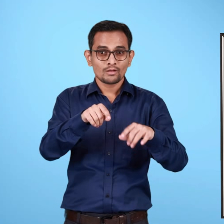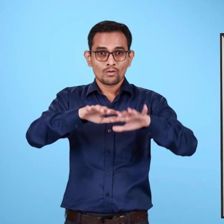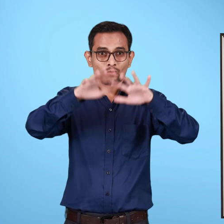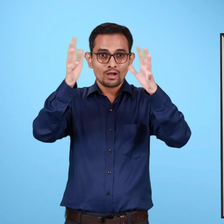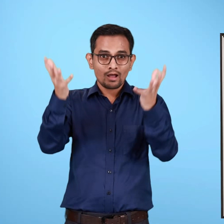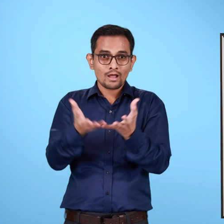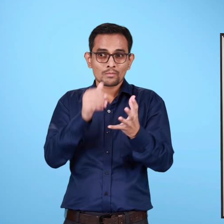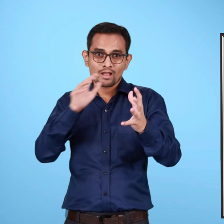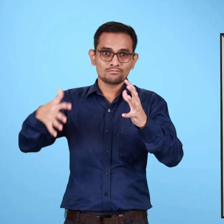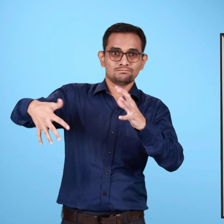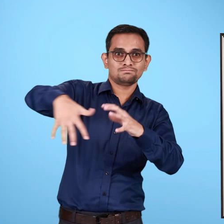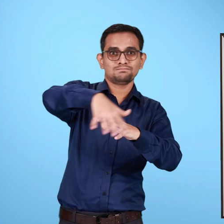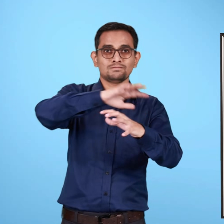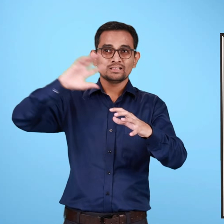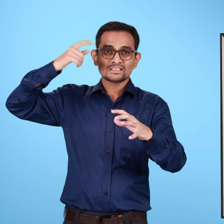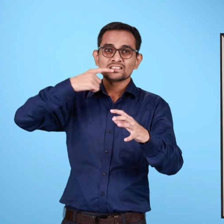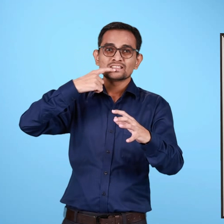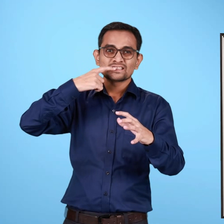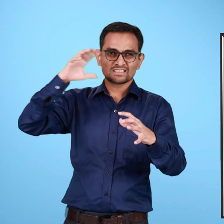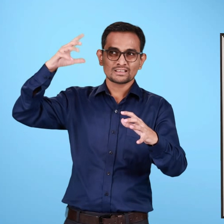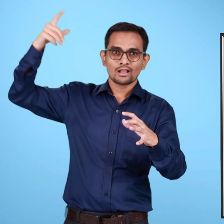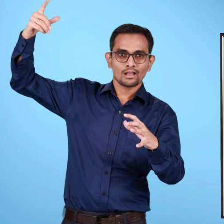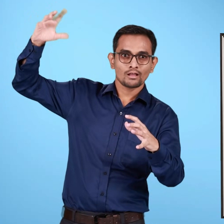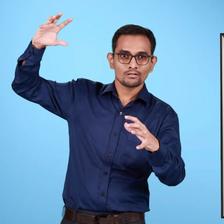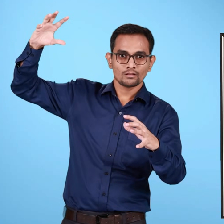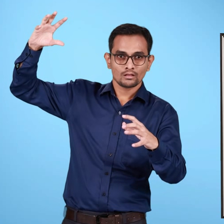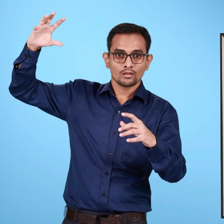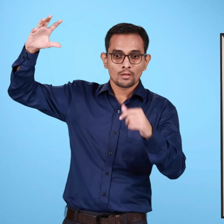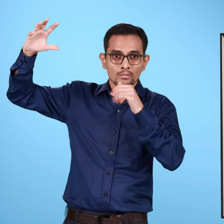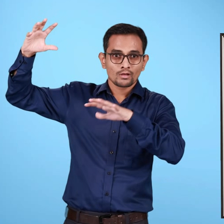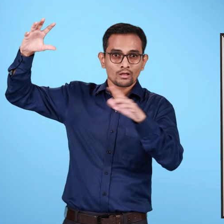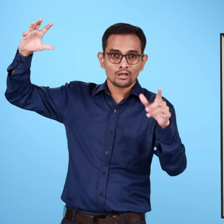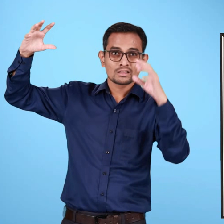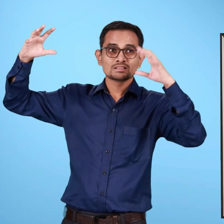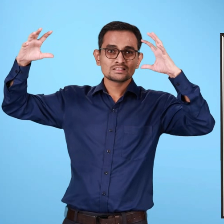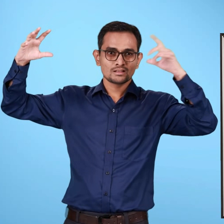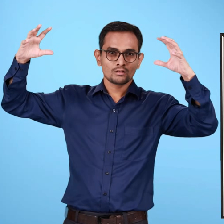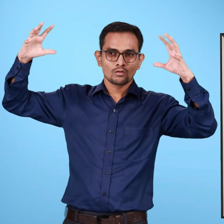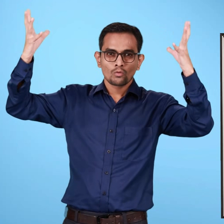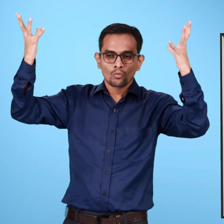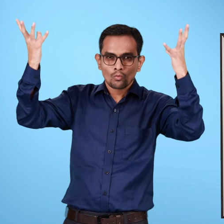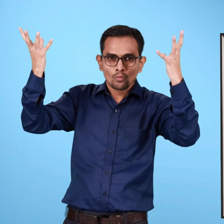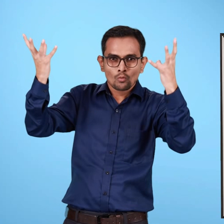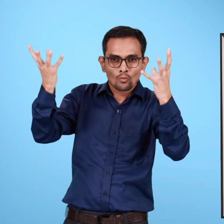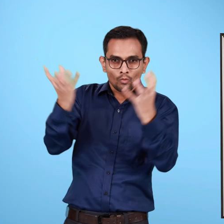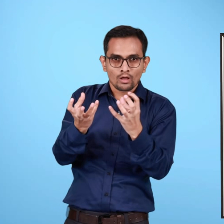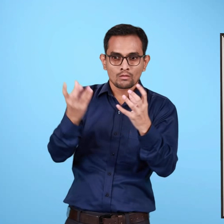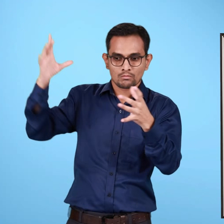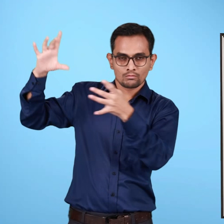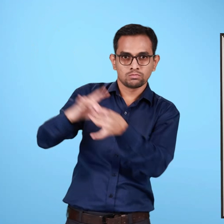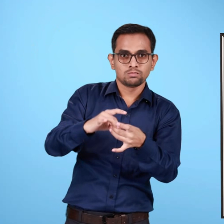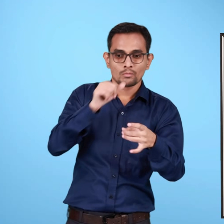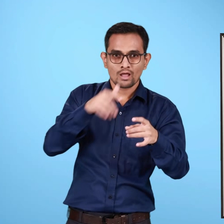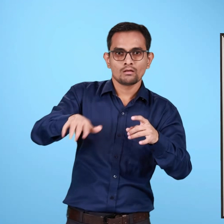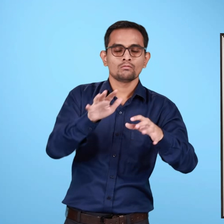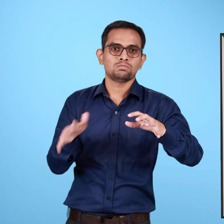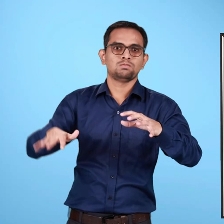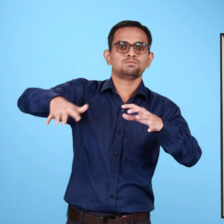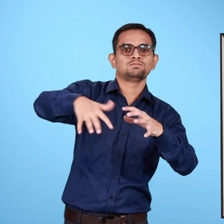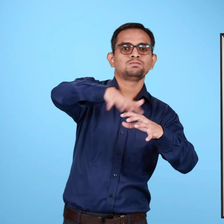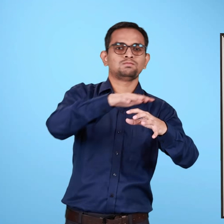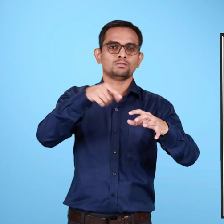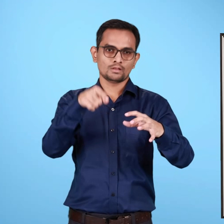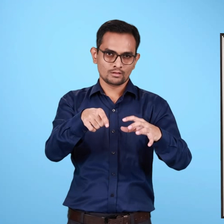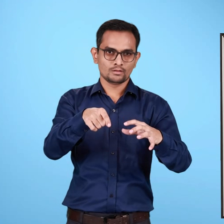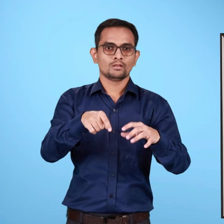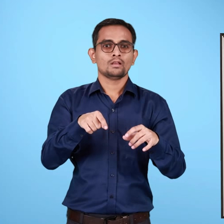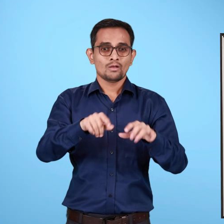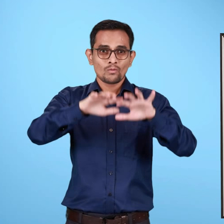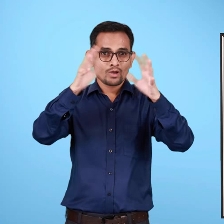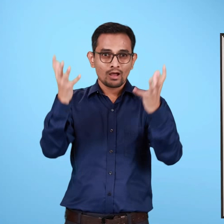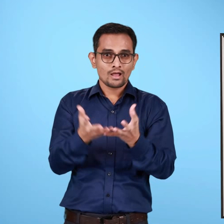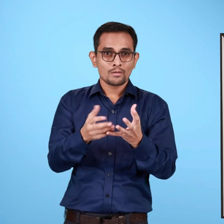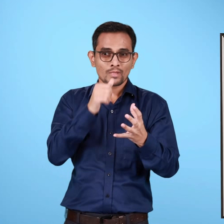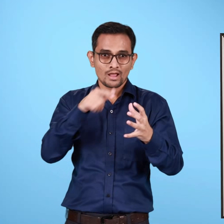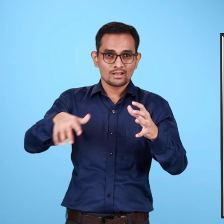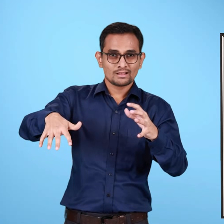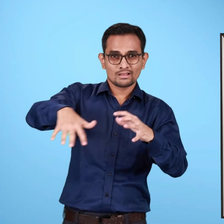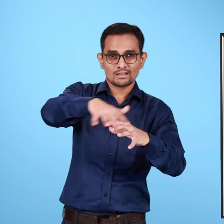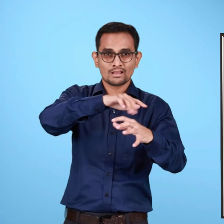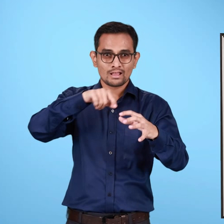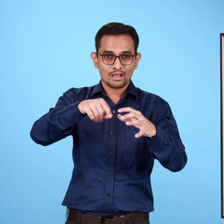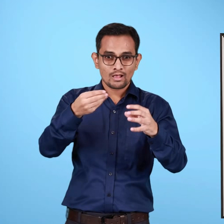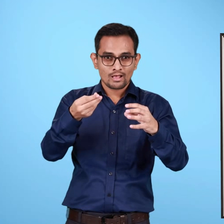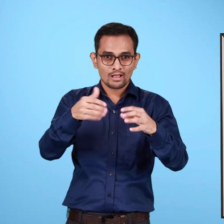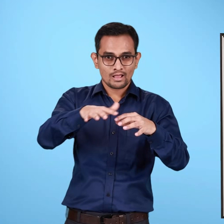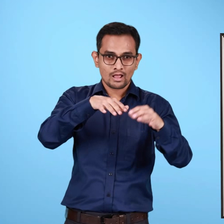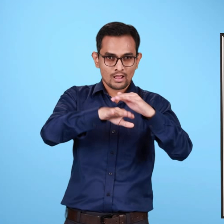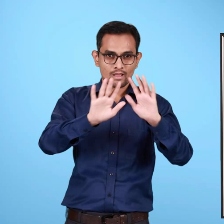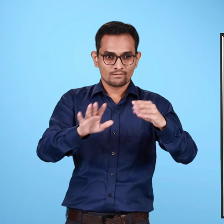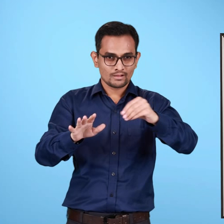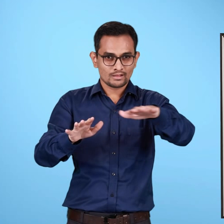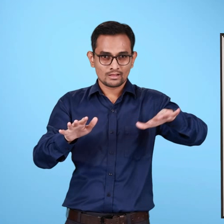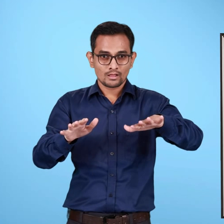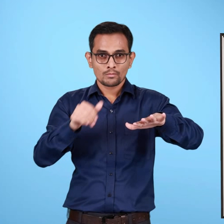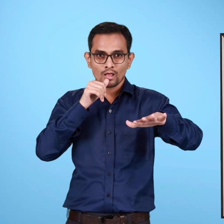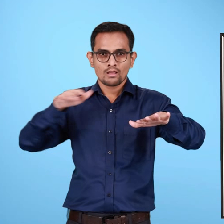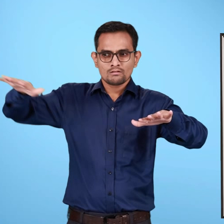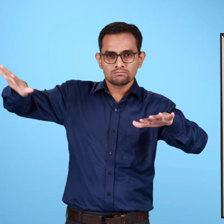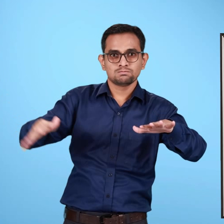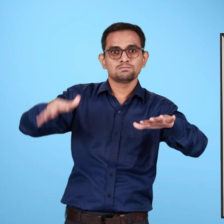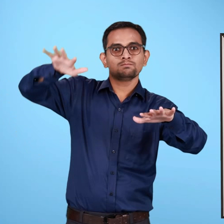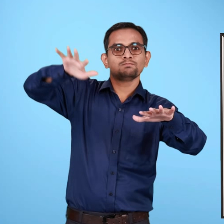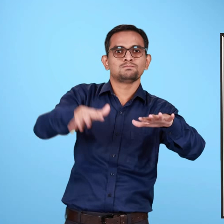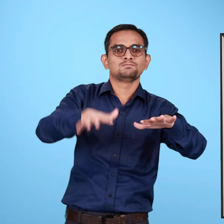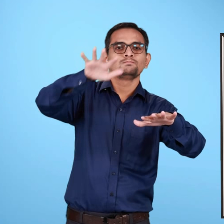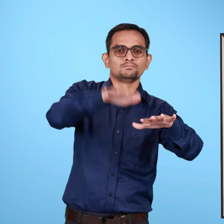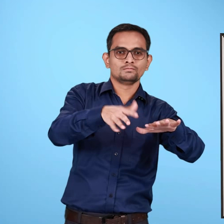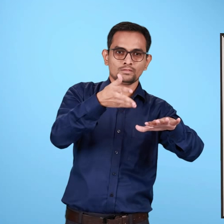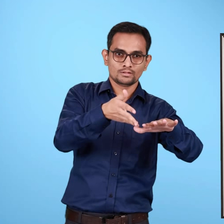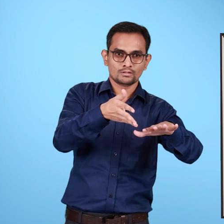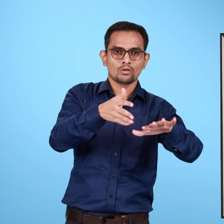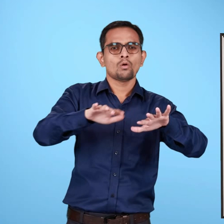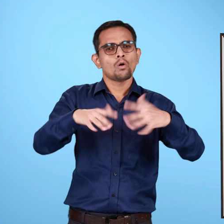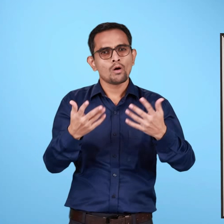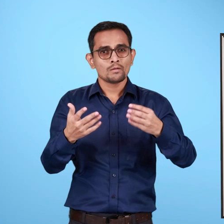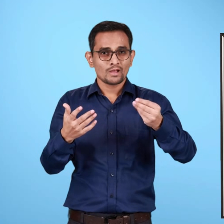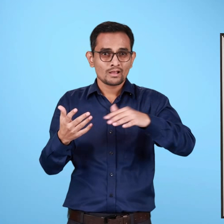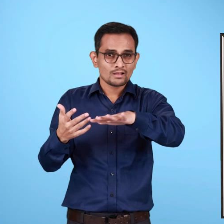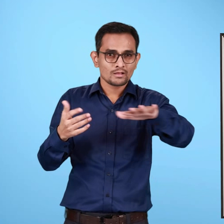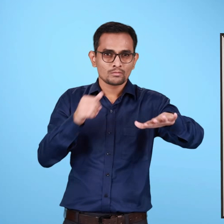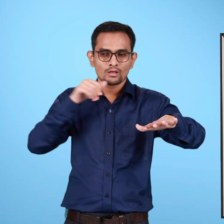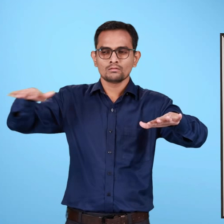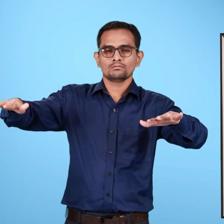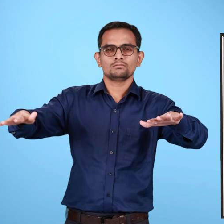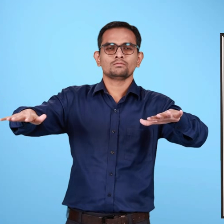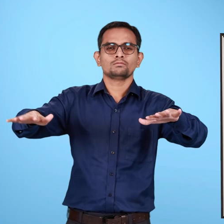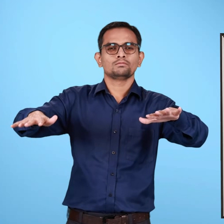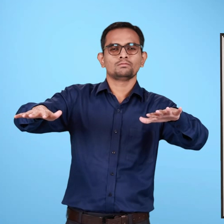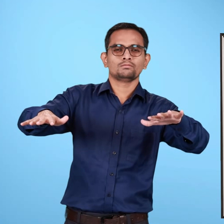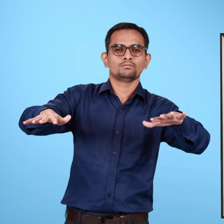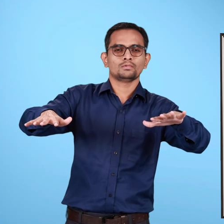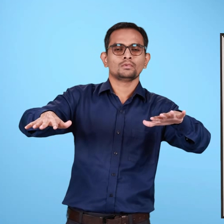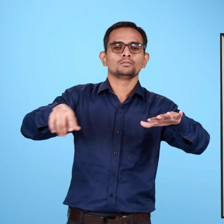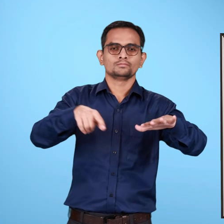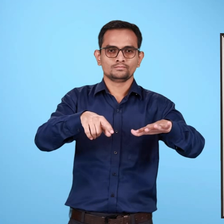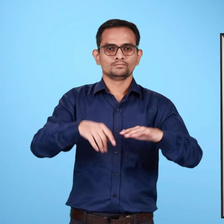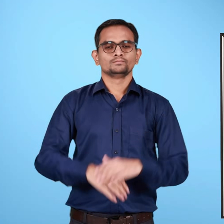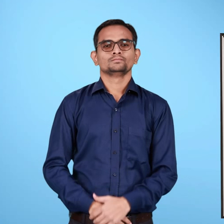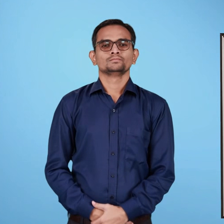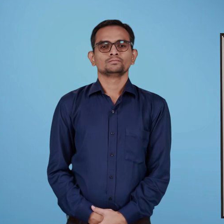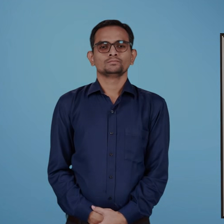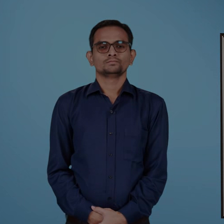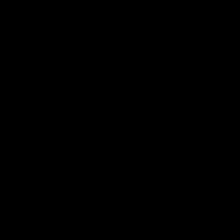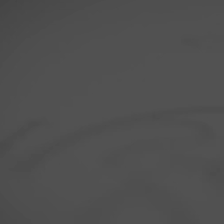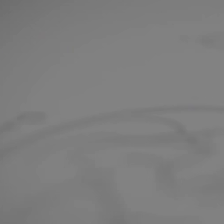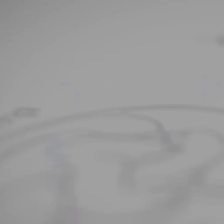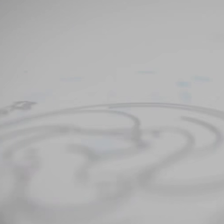pull of the moon and sun. It is high tide when water covers much of the shore by rising to its highest level. It is low tide when water falls to its lowest level and recedes from the shore.